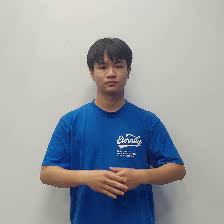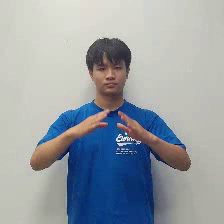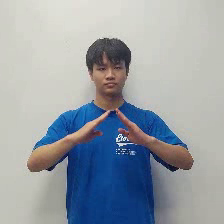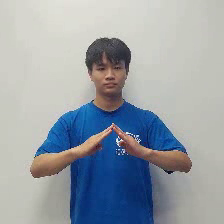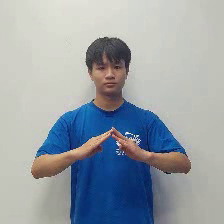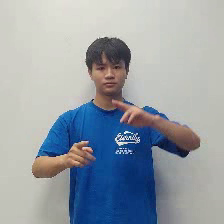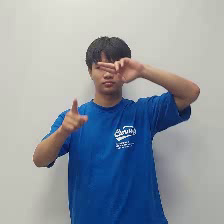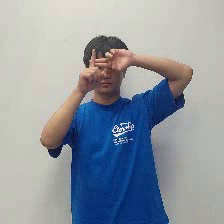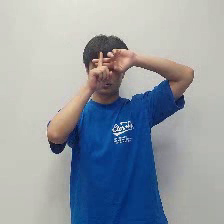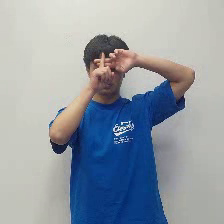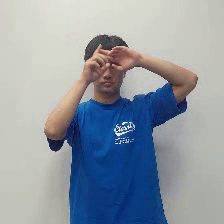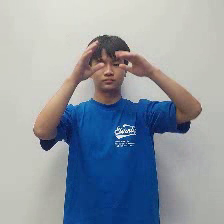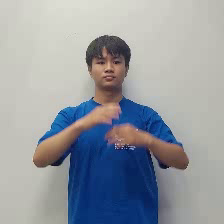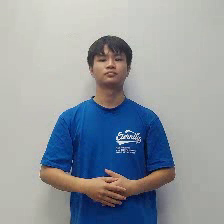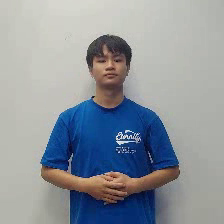Bệnh viện